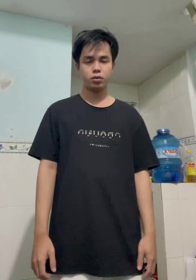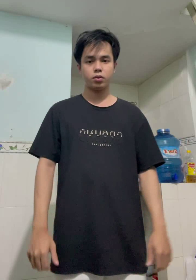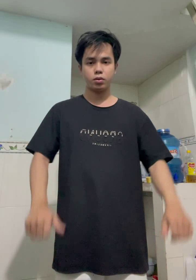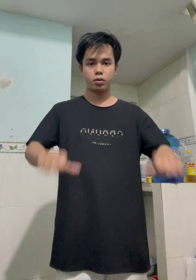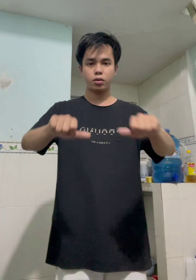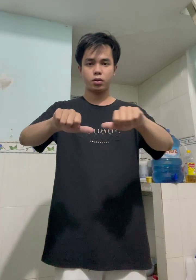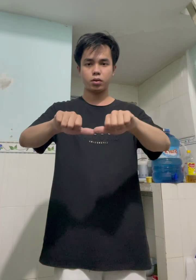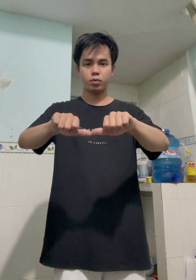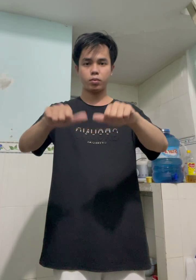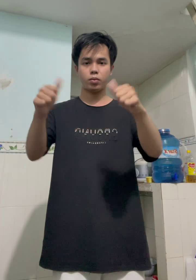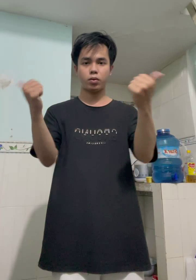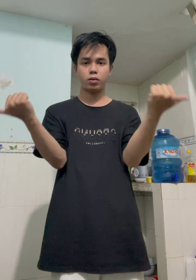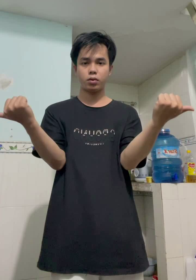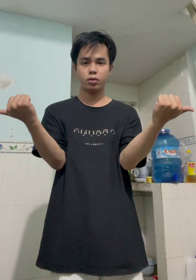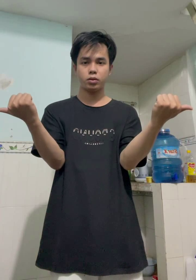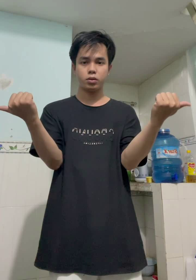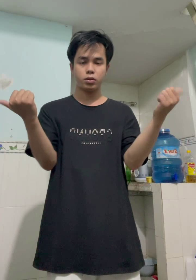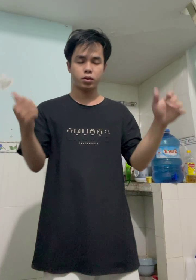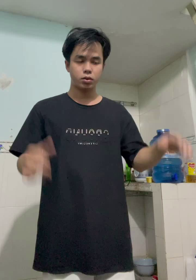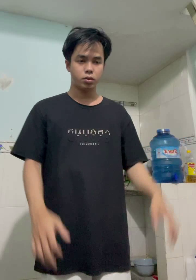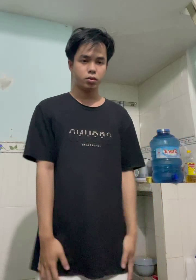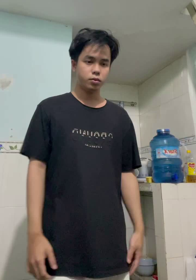o dau